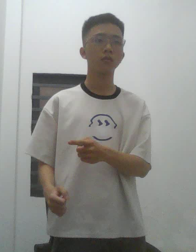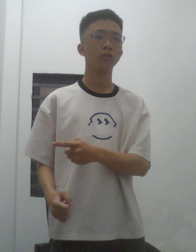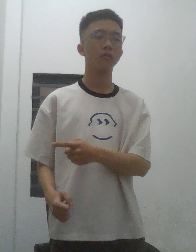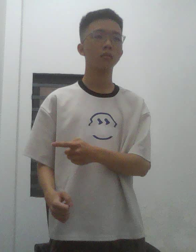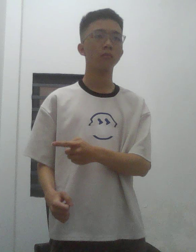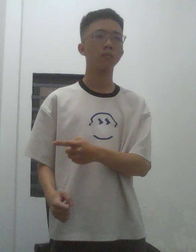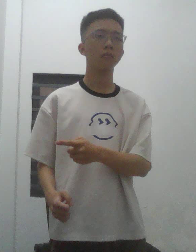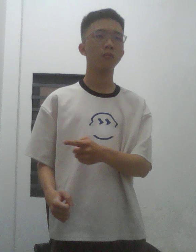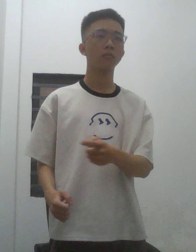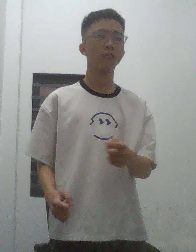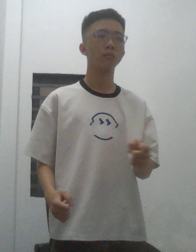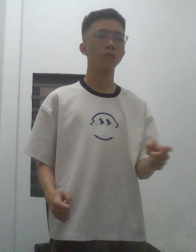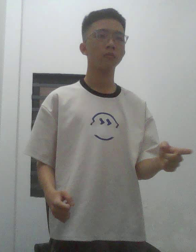cac ban